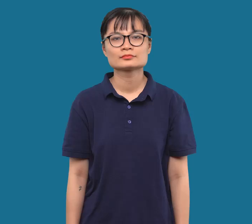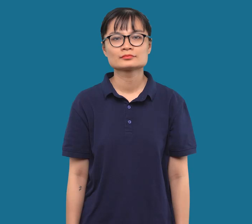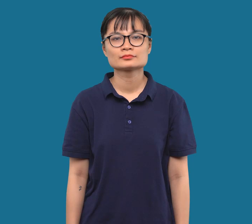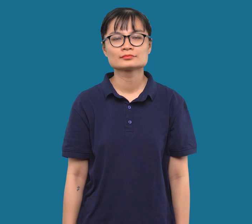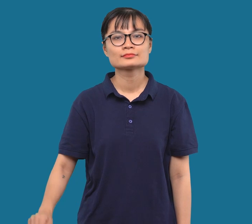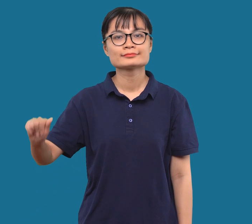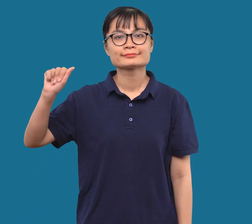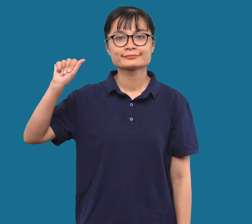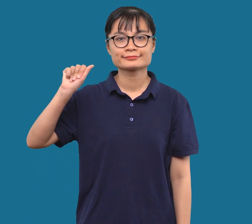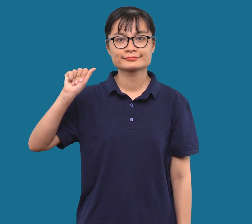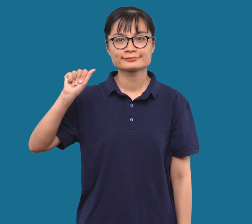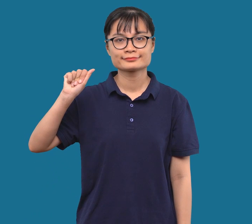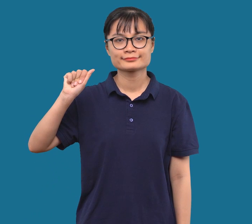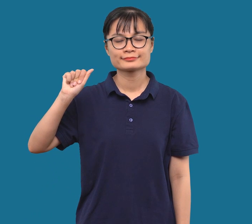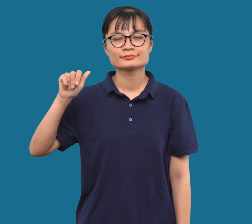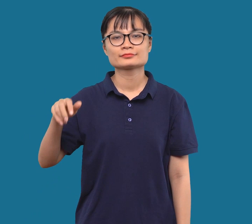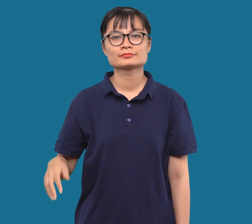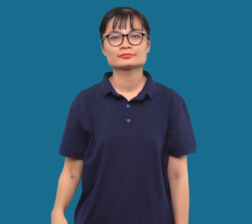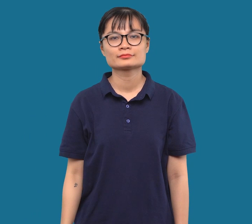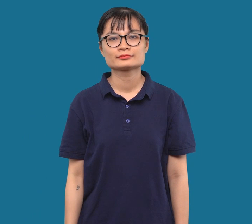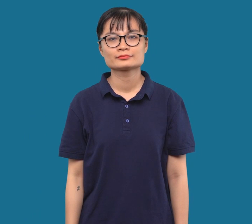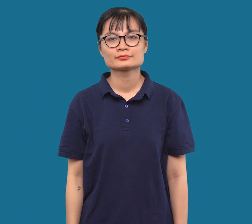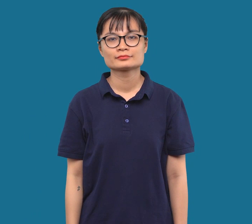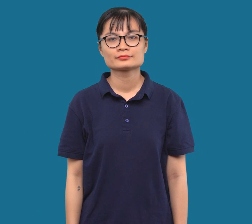a